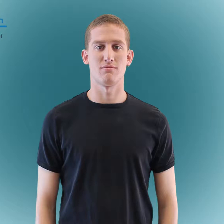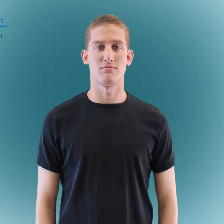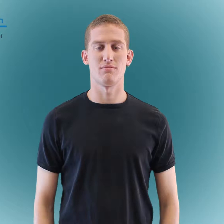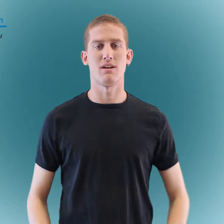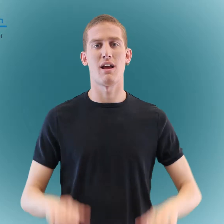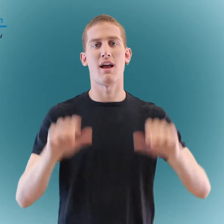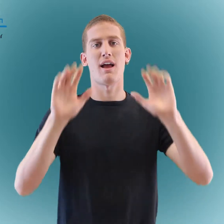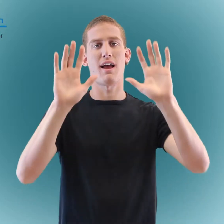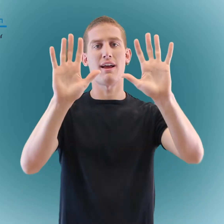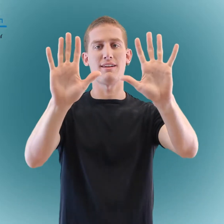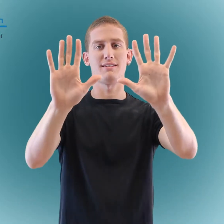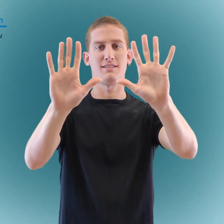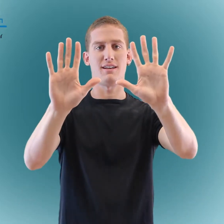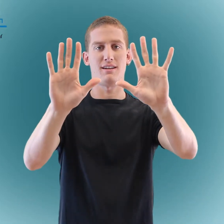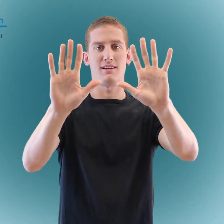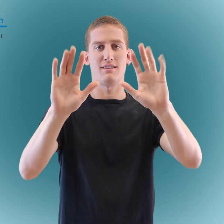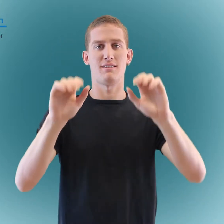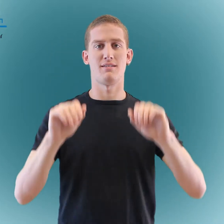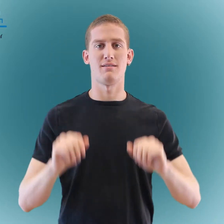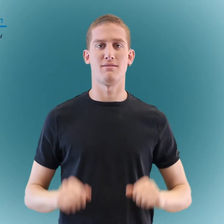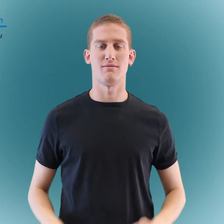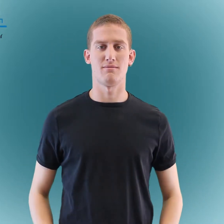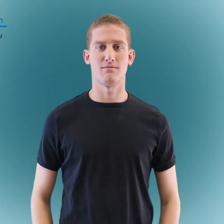עשר